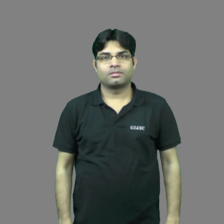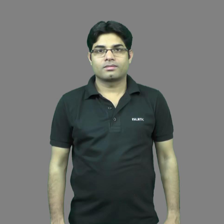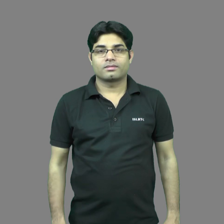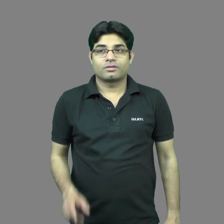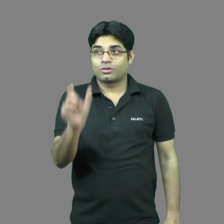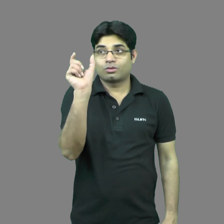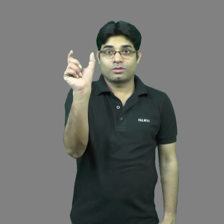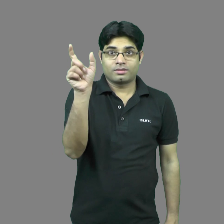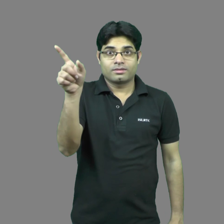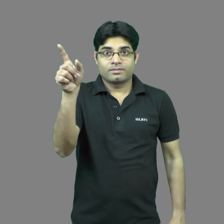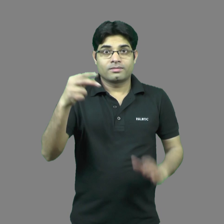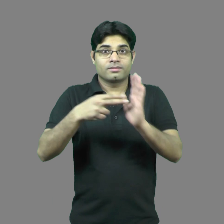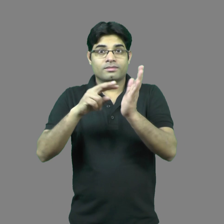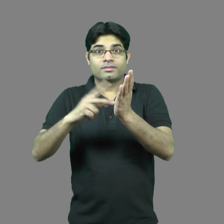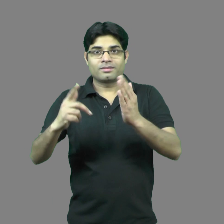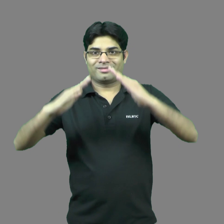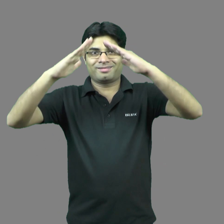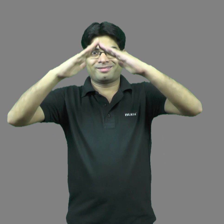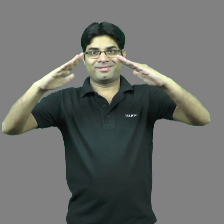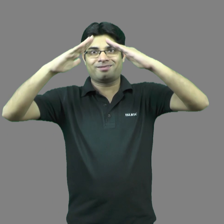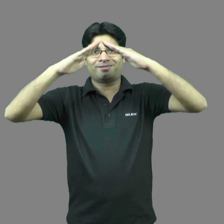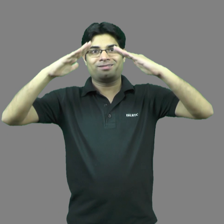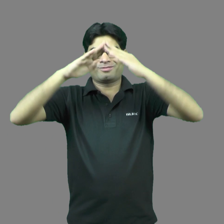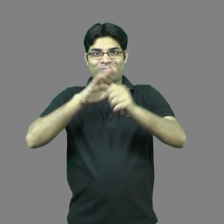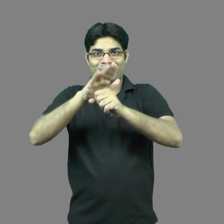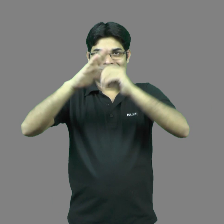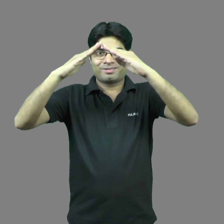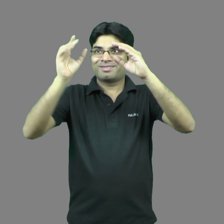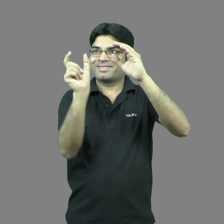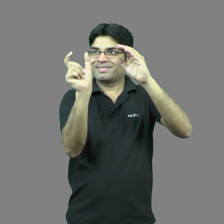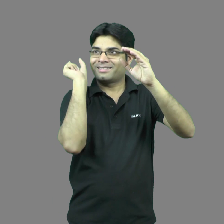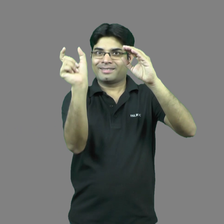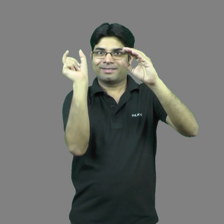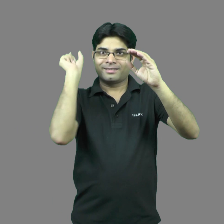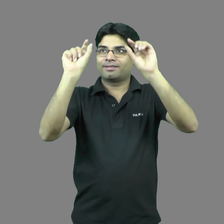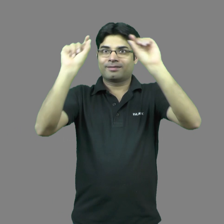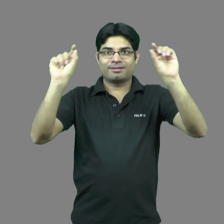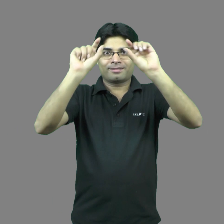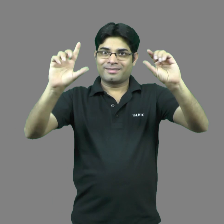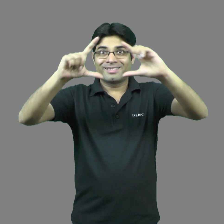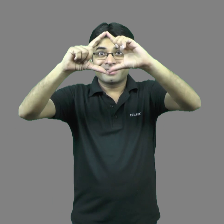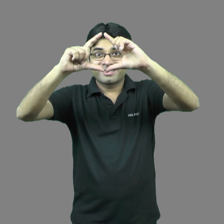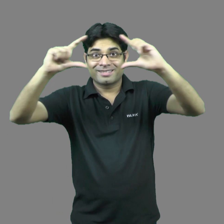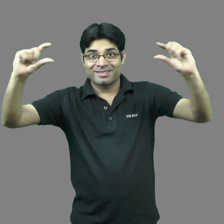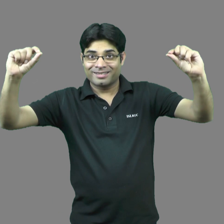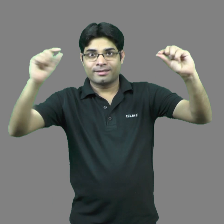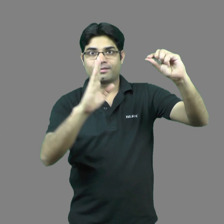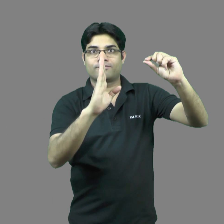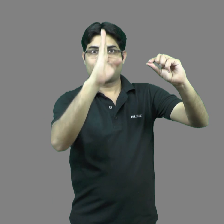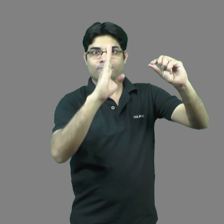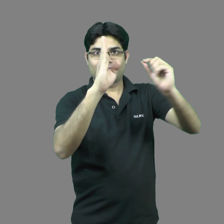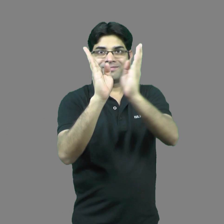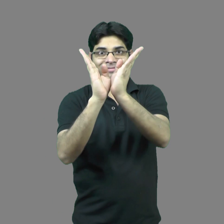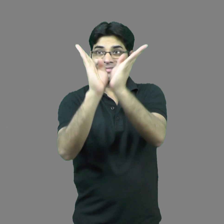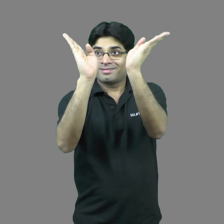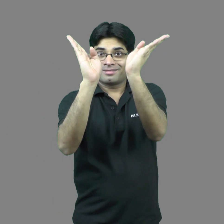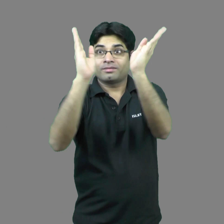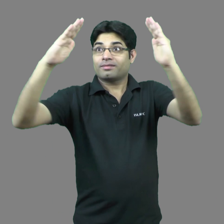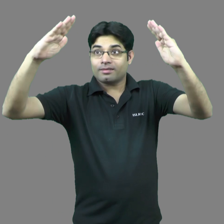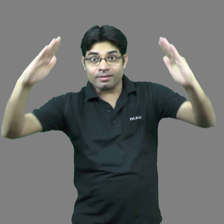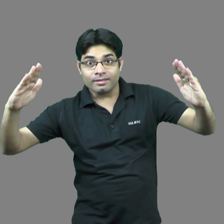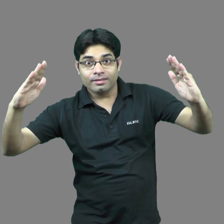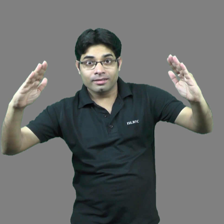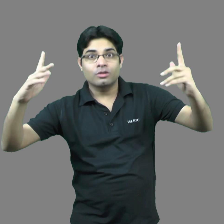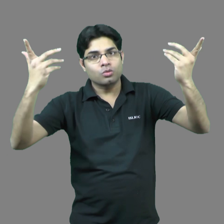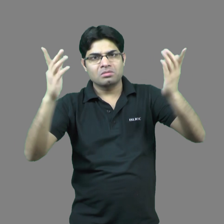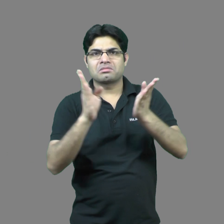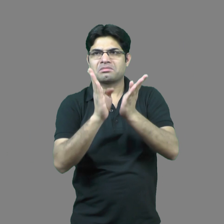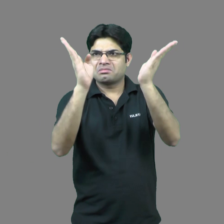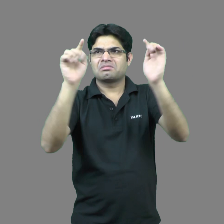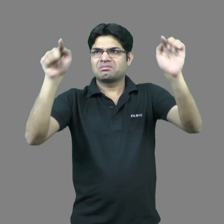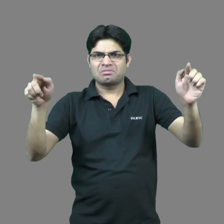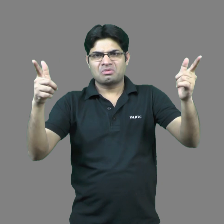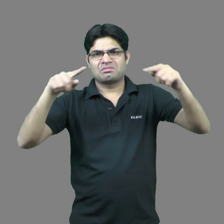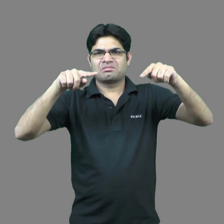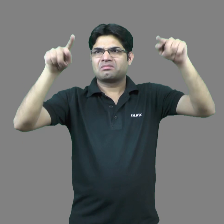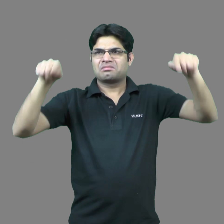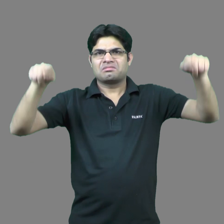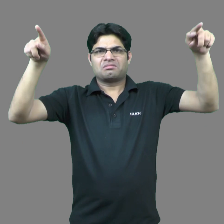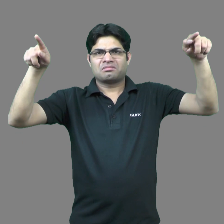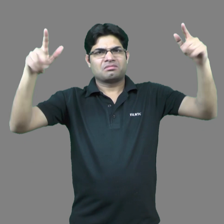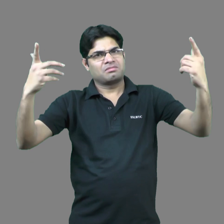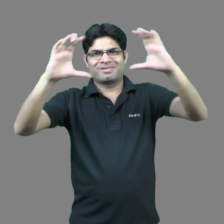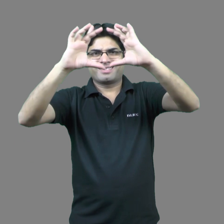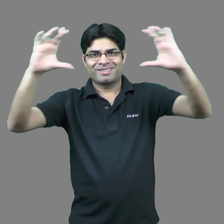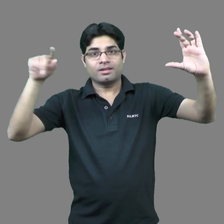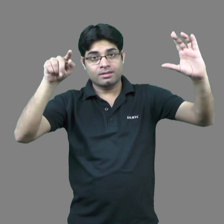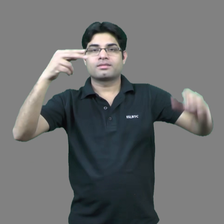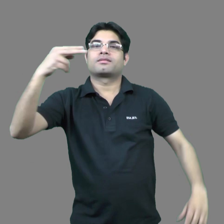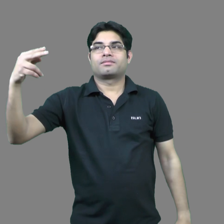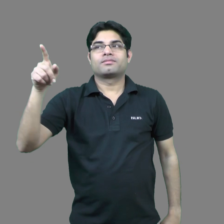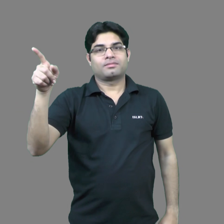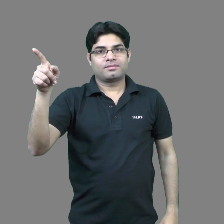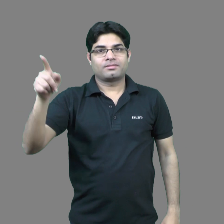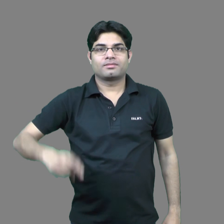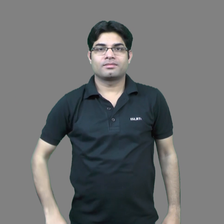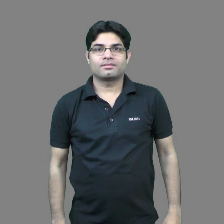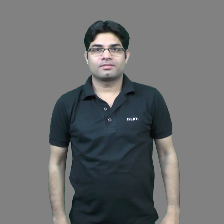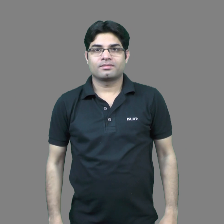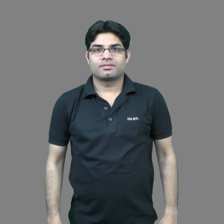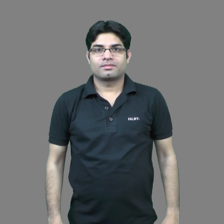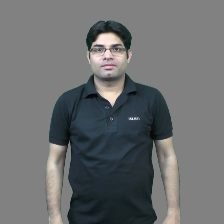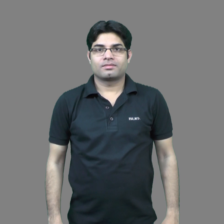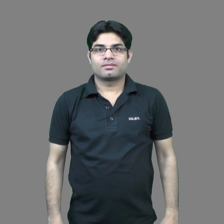Fink